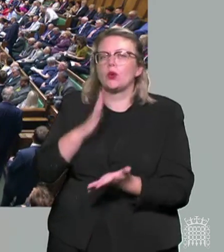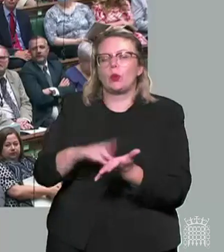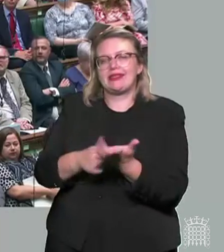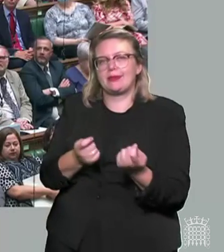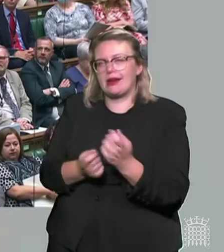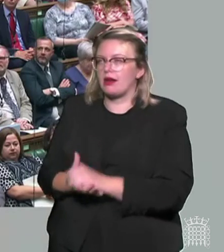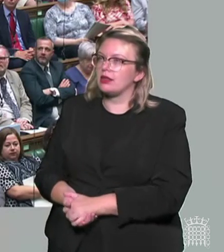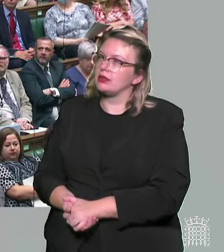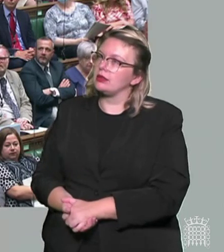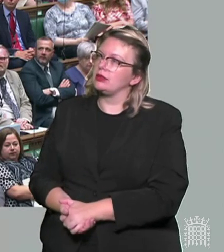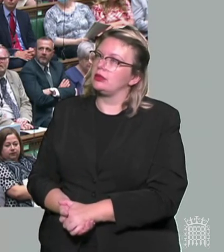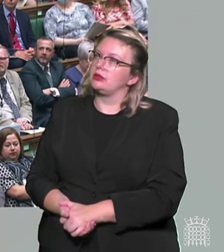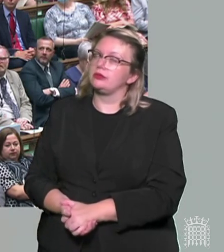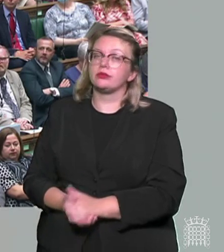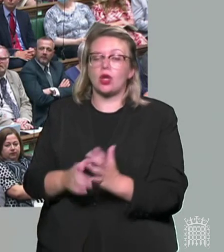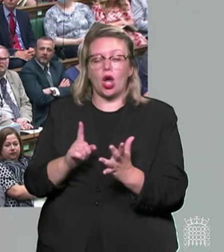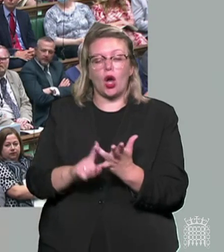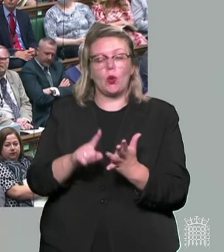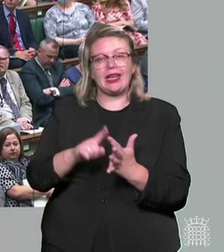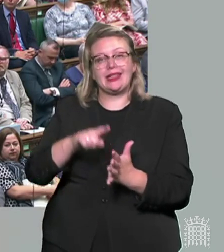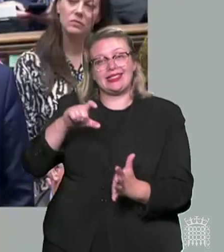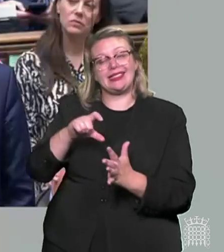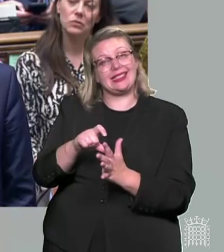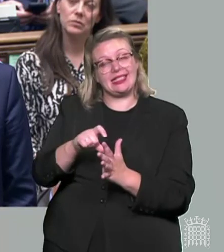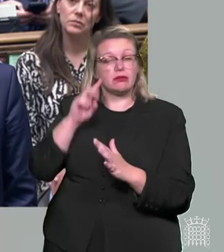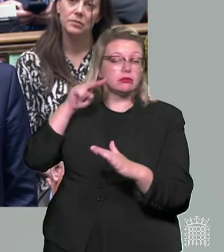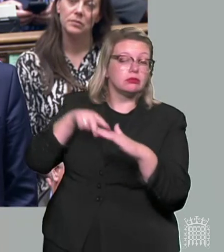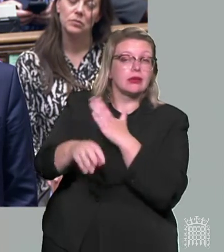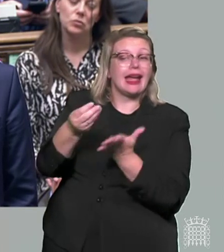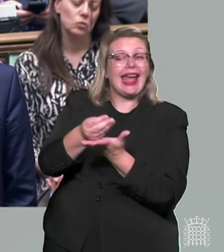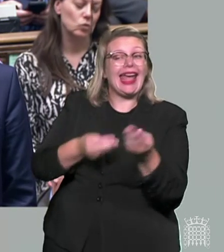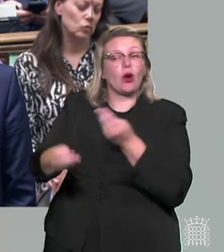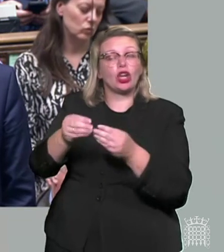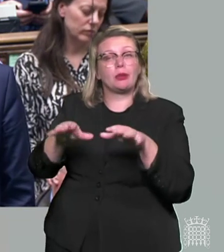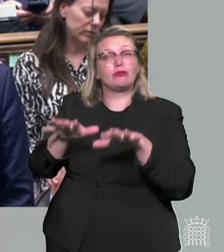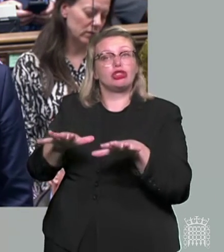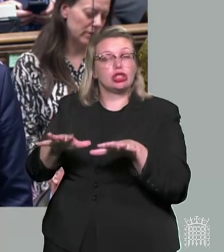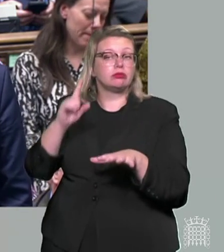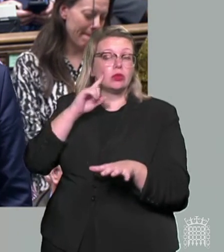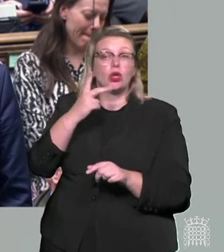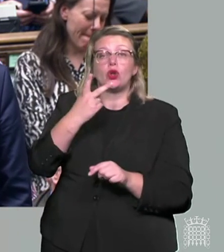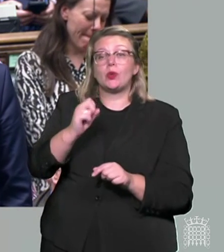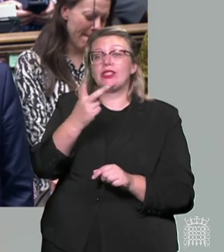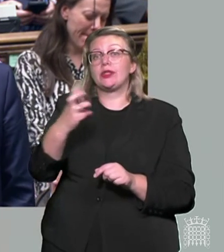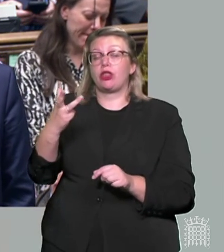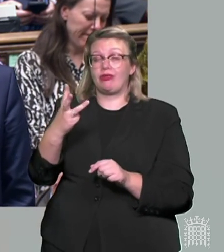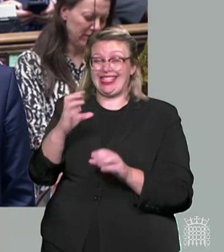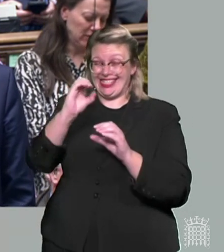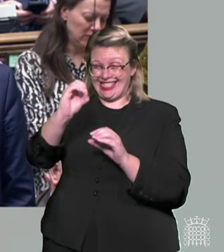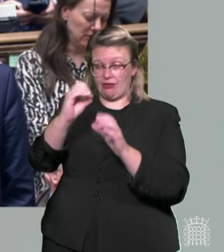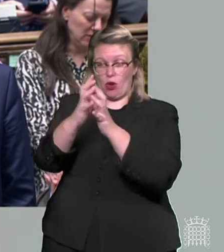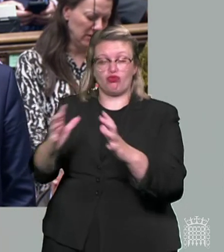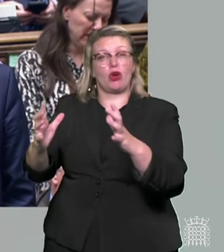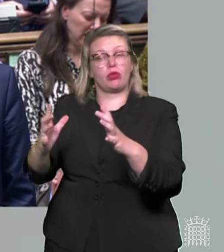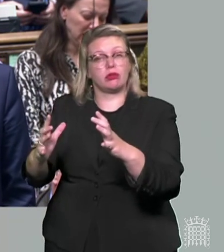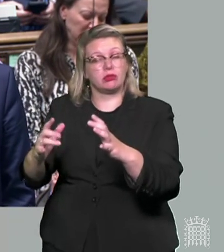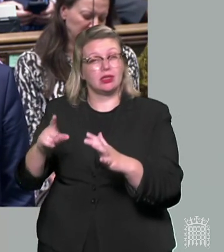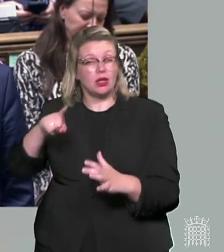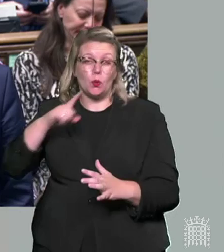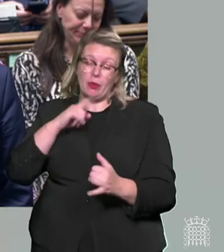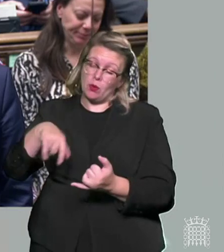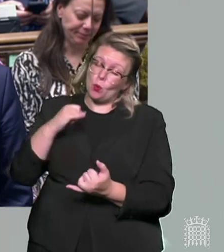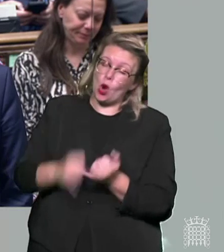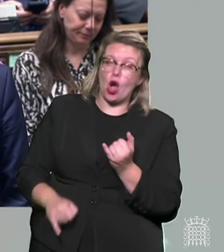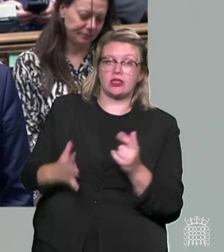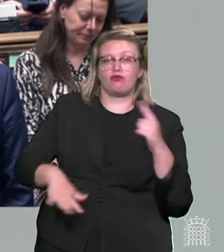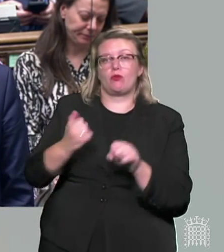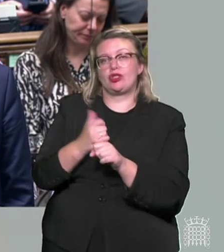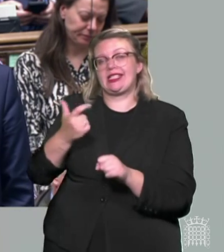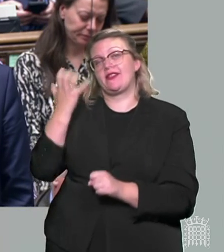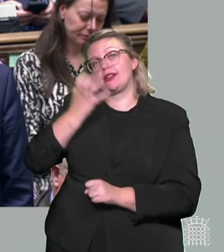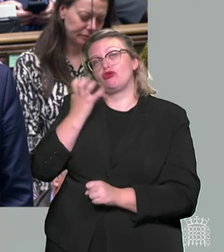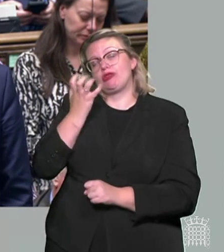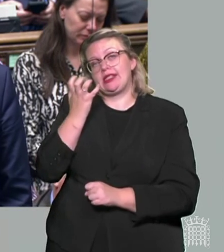Prime Minister, the OECD forecasts zero growth in GDP for the UK economy in 2023; that would be the worst performance in the G7.